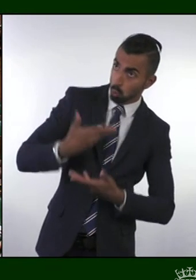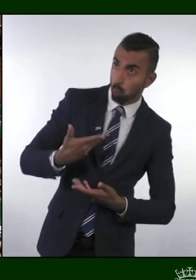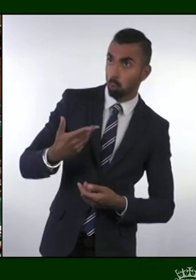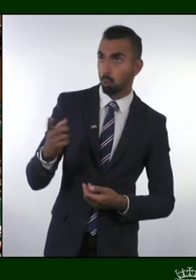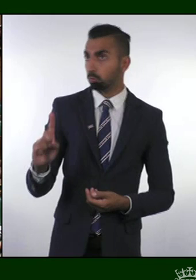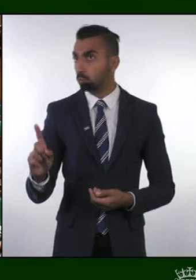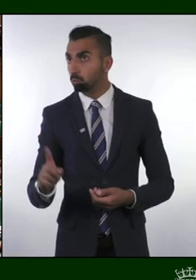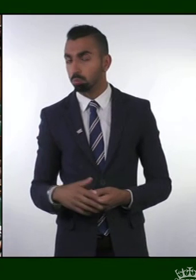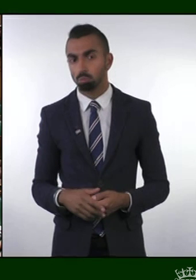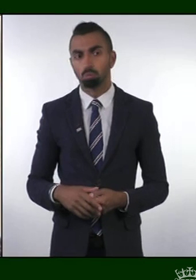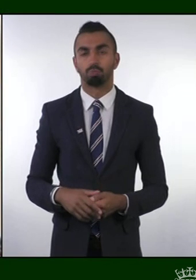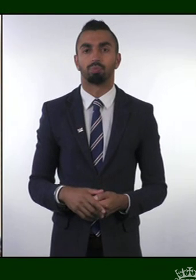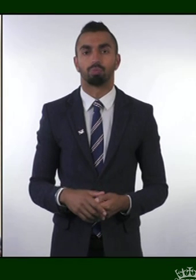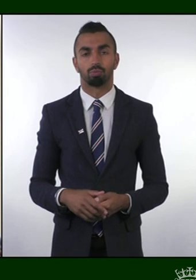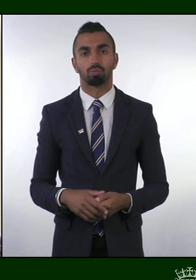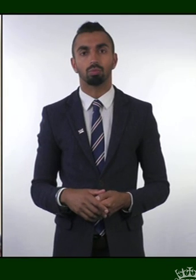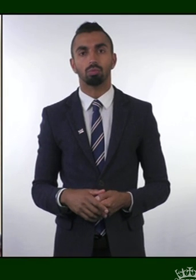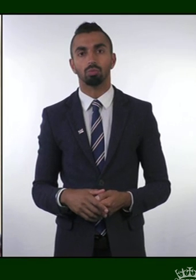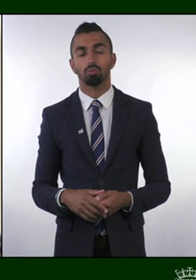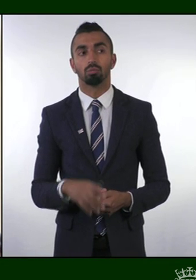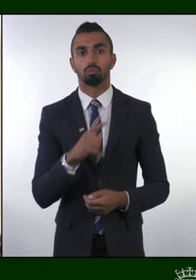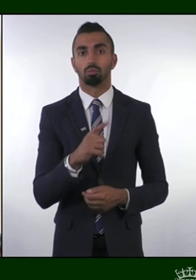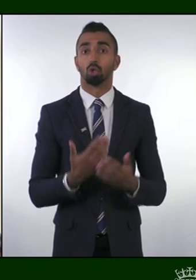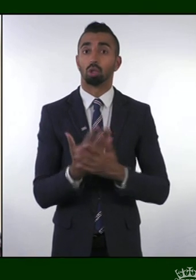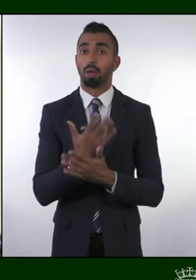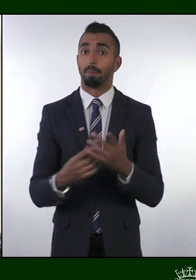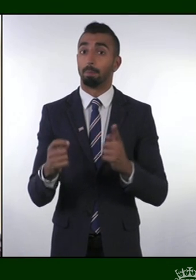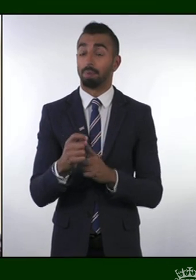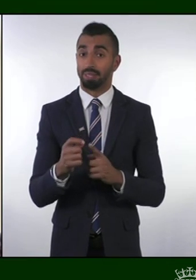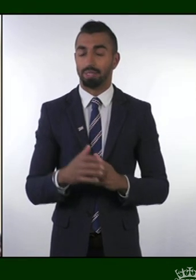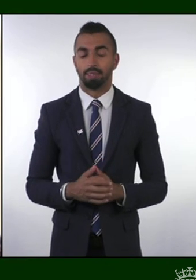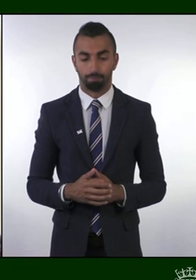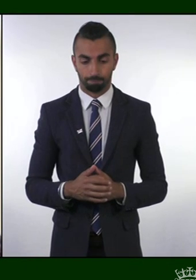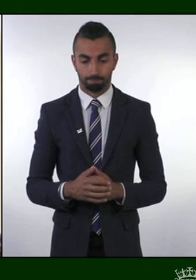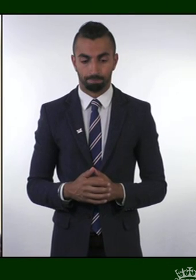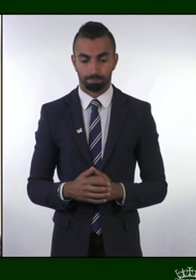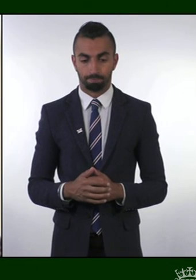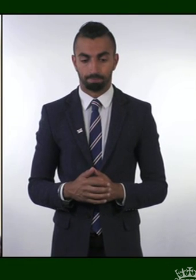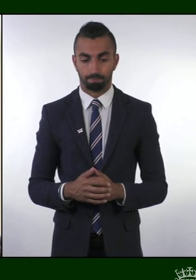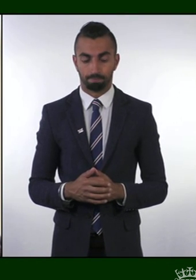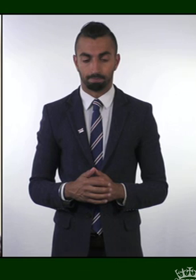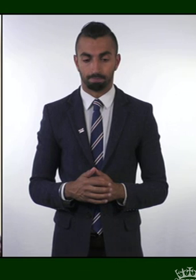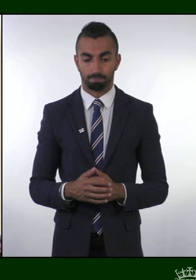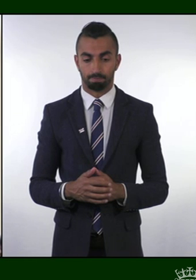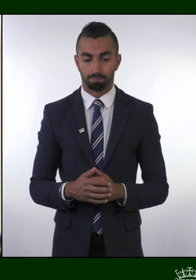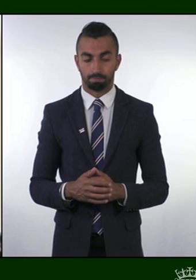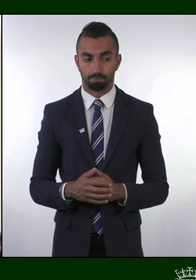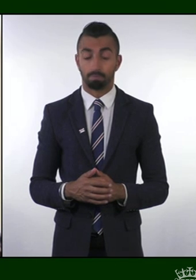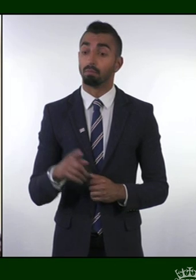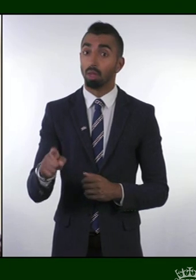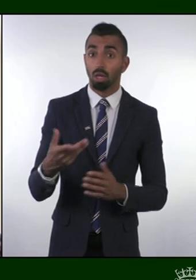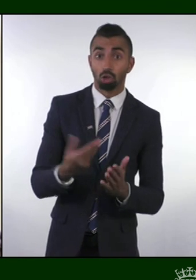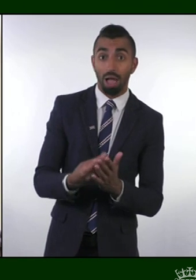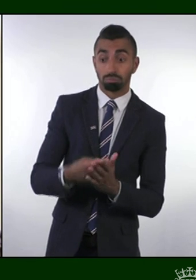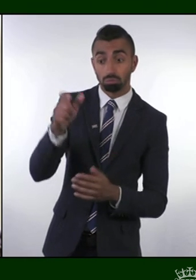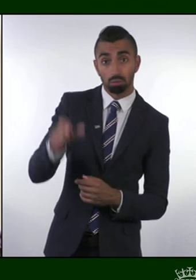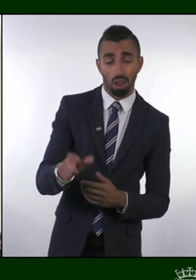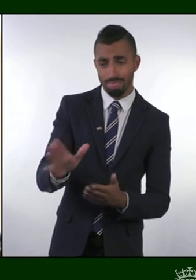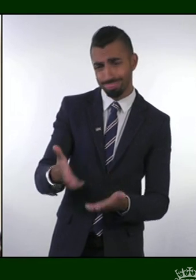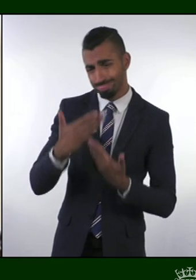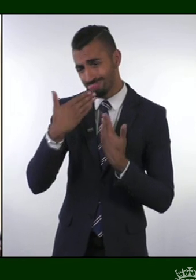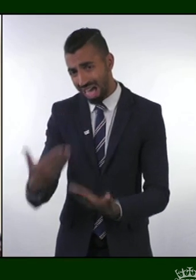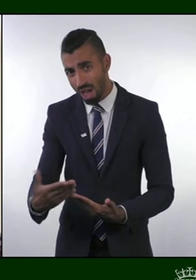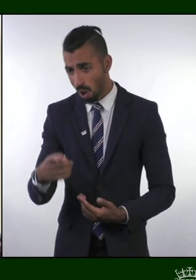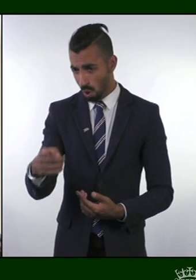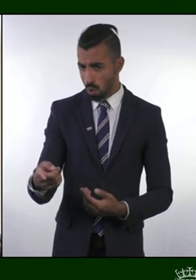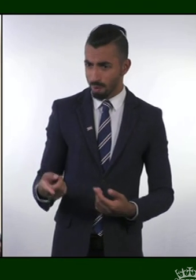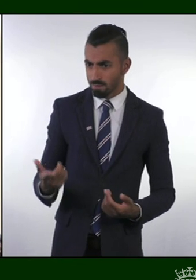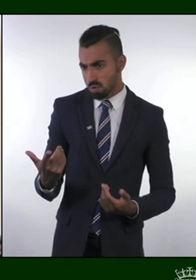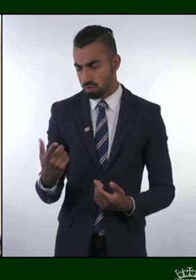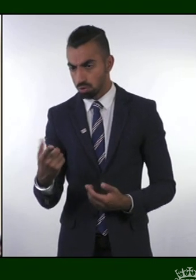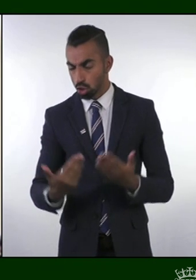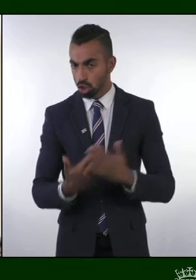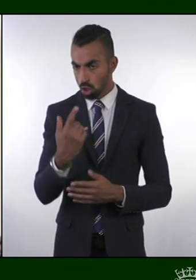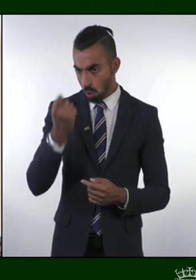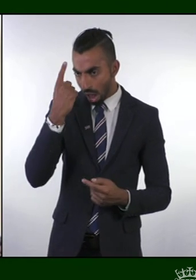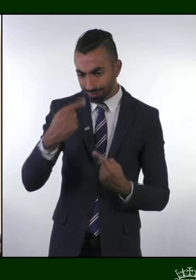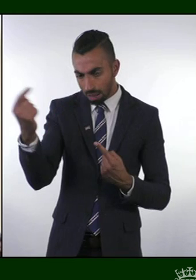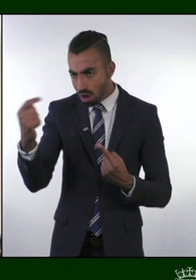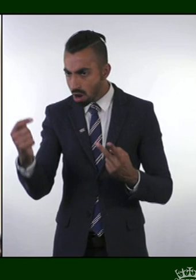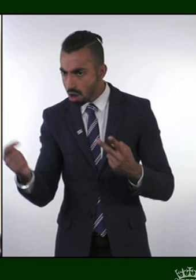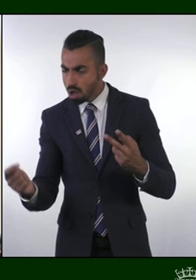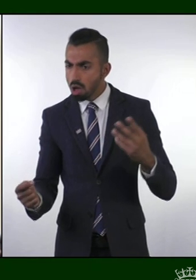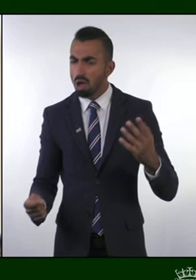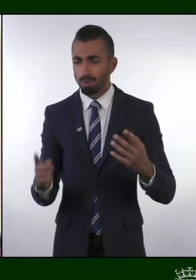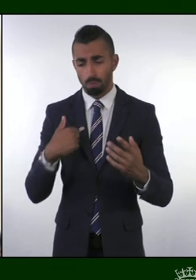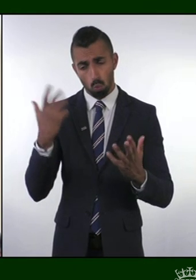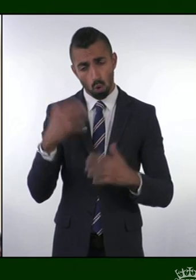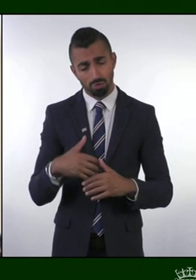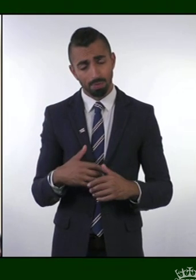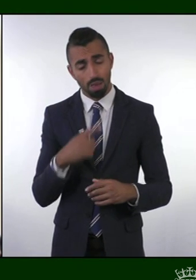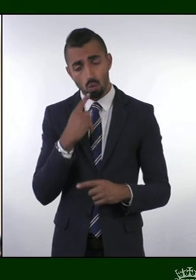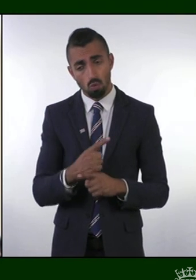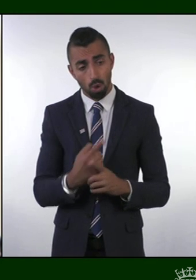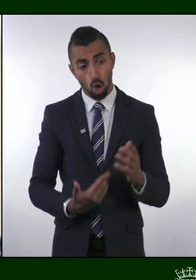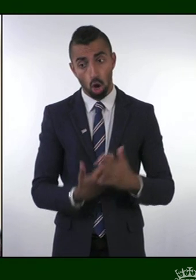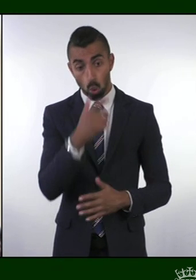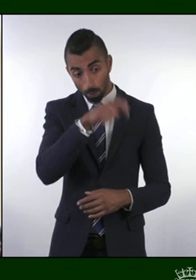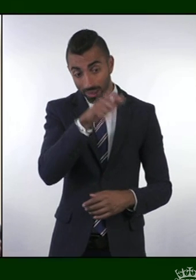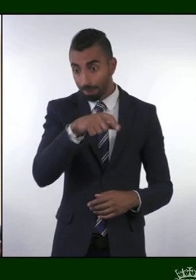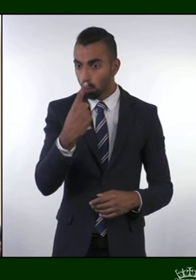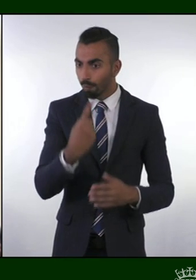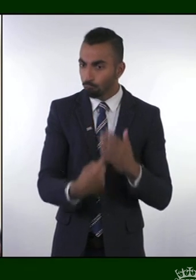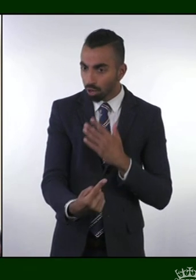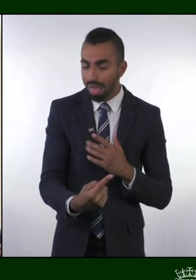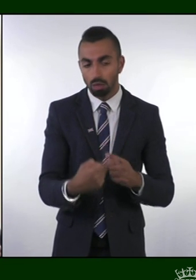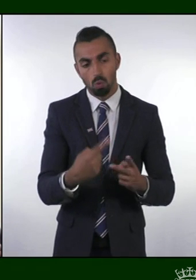I thank the Chancellor for advancing some very important mechanisms, although I share the concerns of others about those who have fallen through the cracks, such as new freelancers and those on precarious contracts.